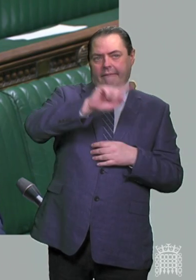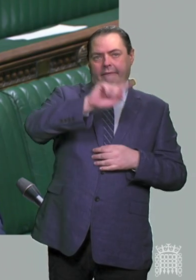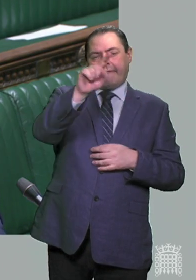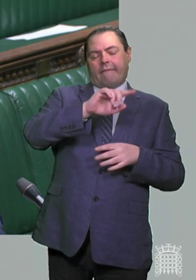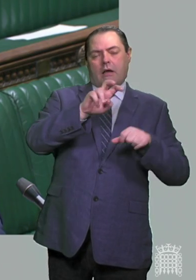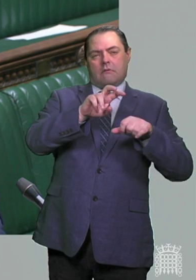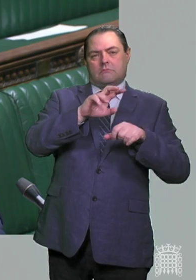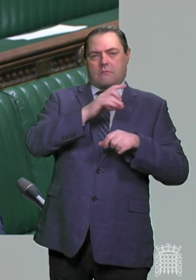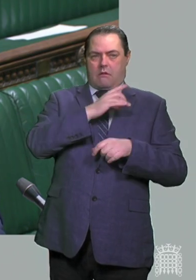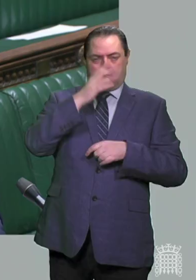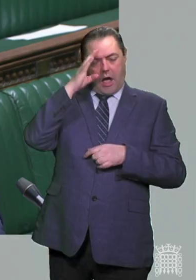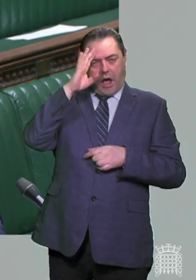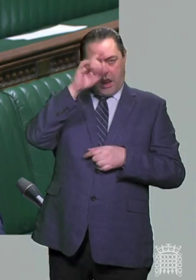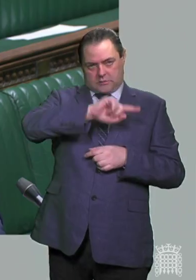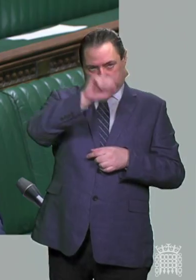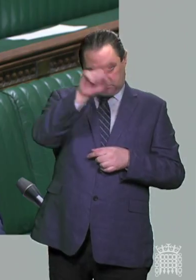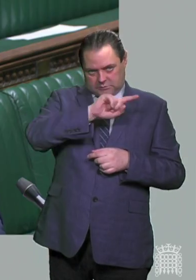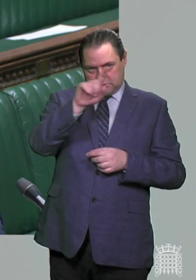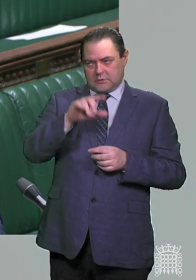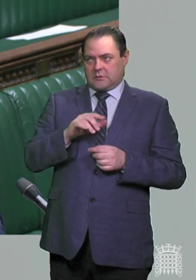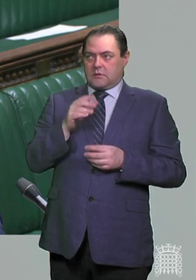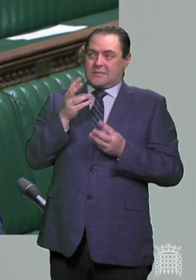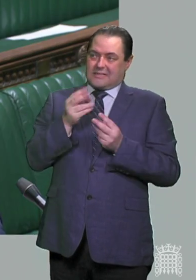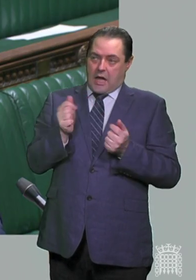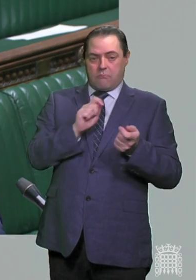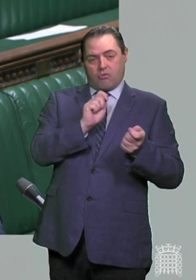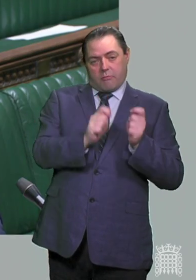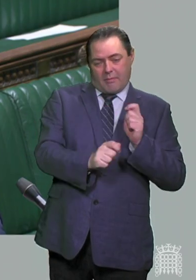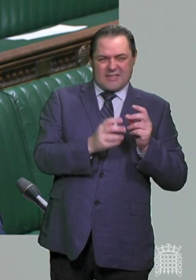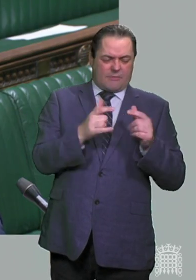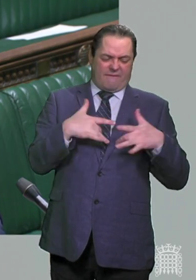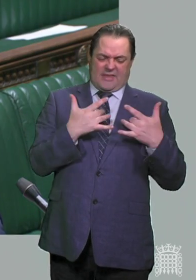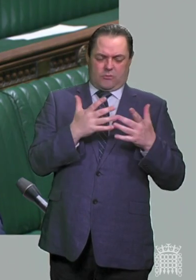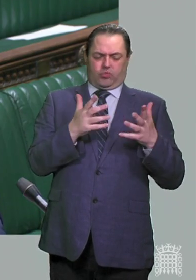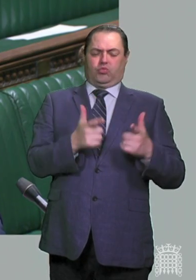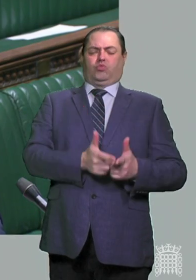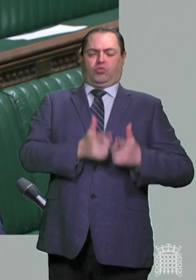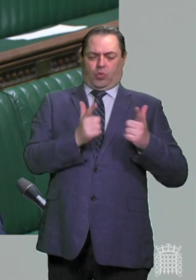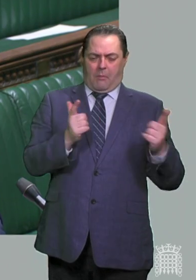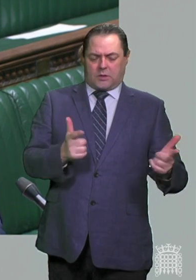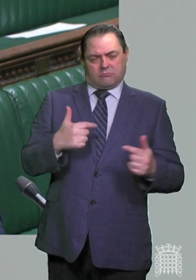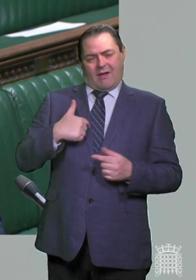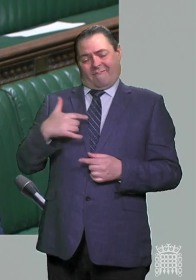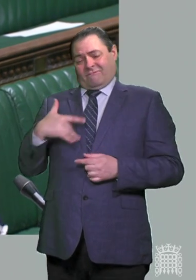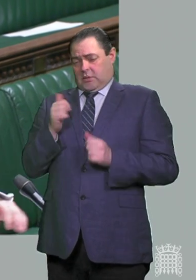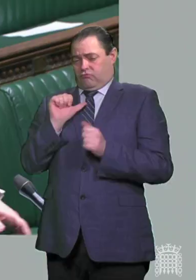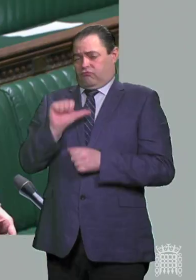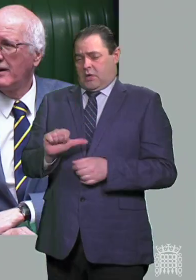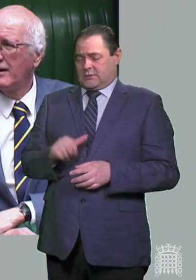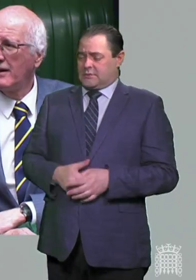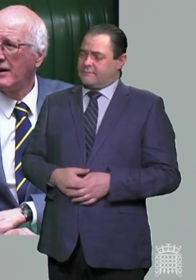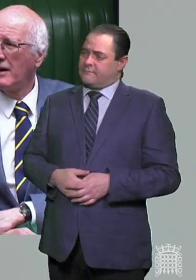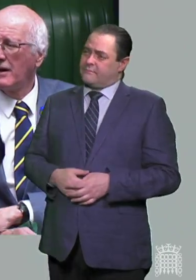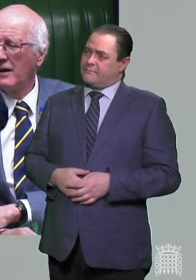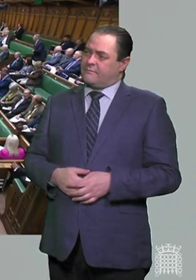I appreciate that this is a compromise that for many people will go too far, but I believe it is the right decision in these circumstances.